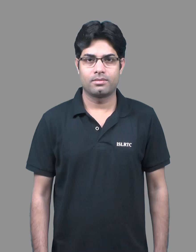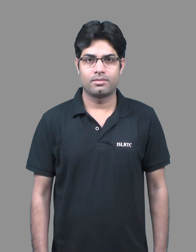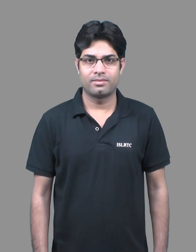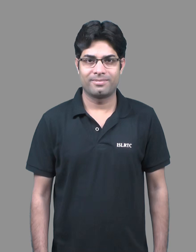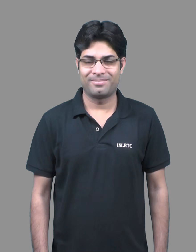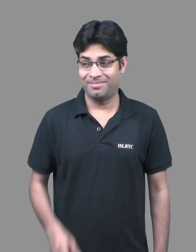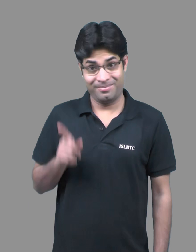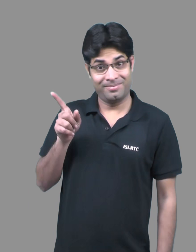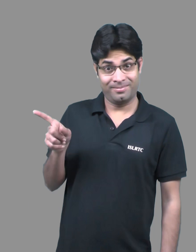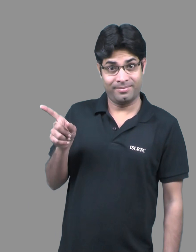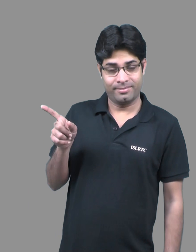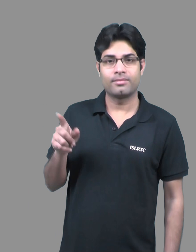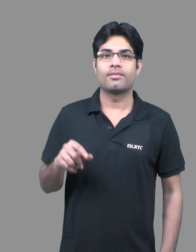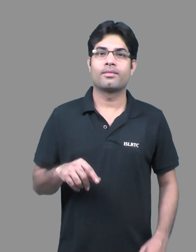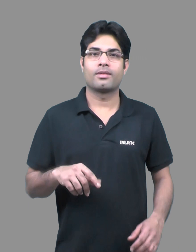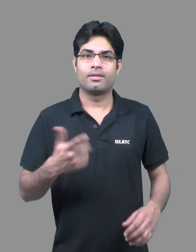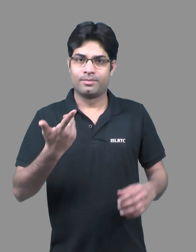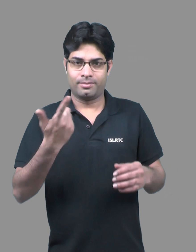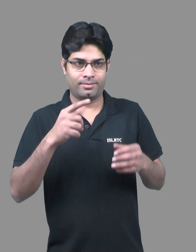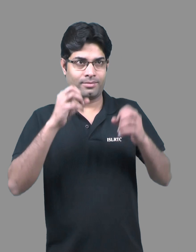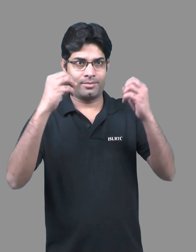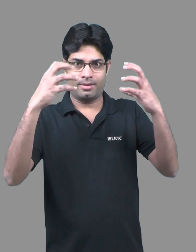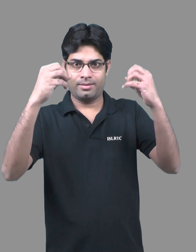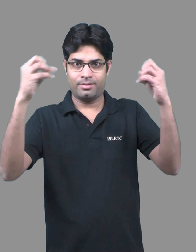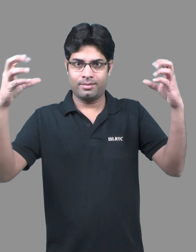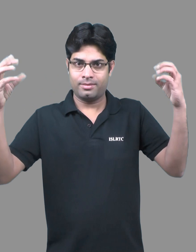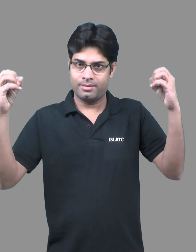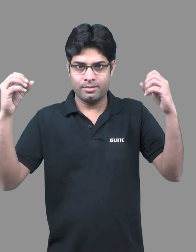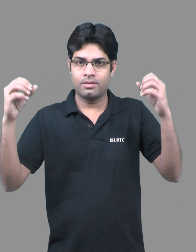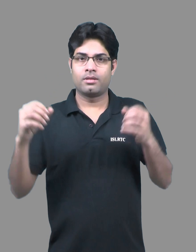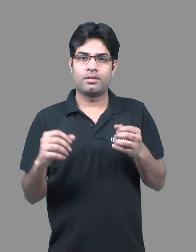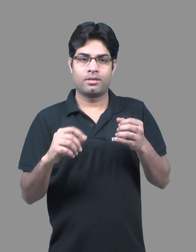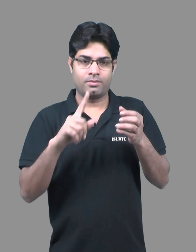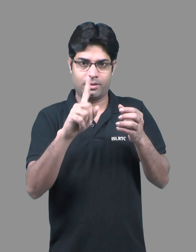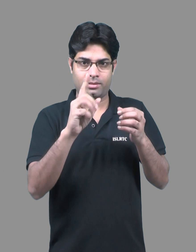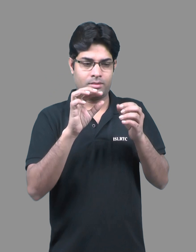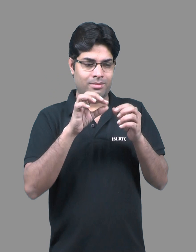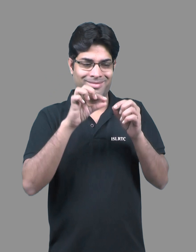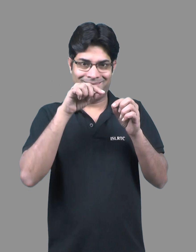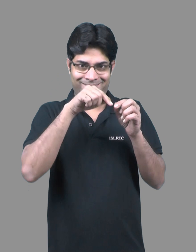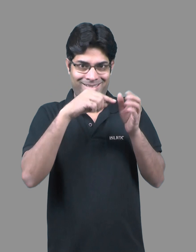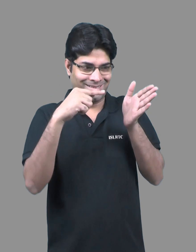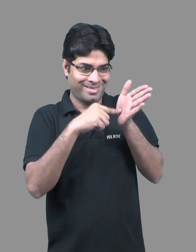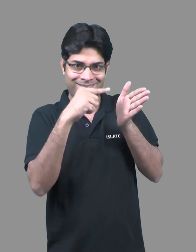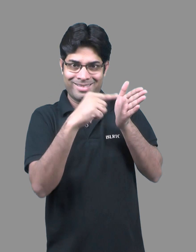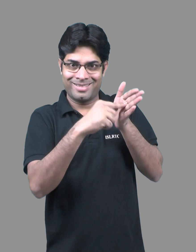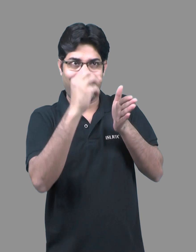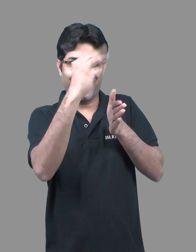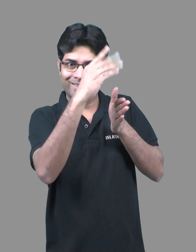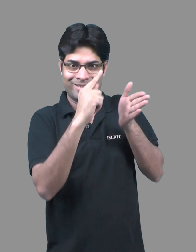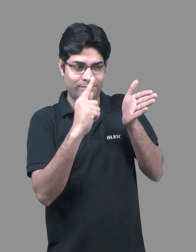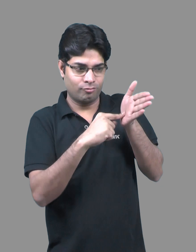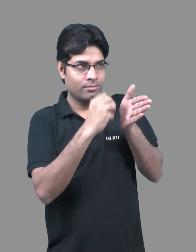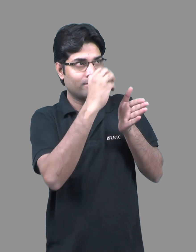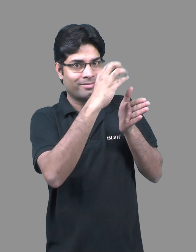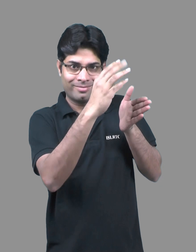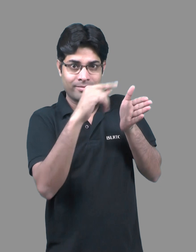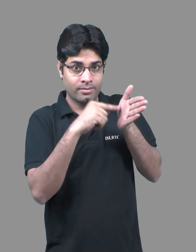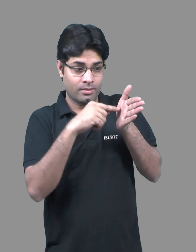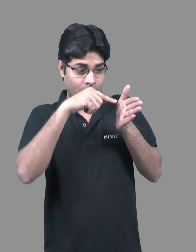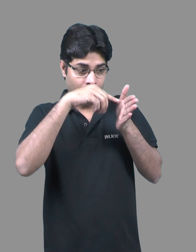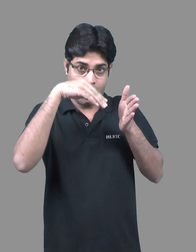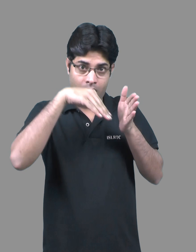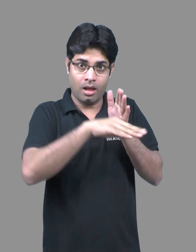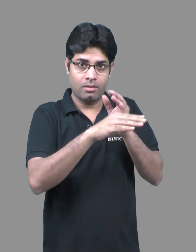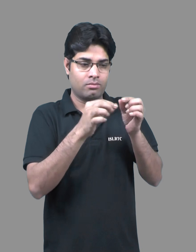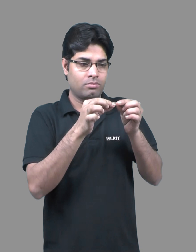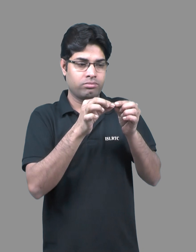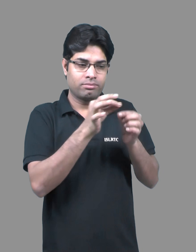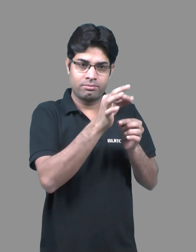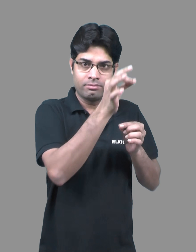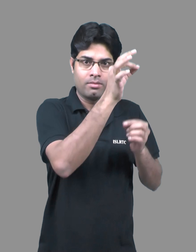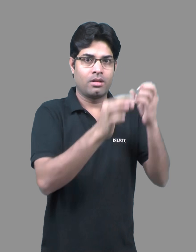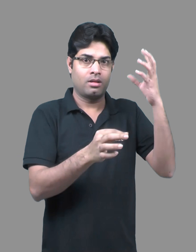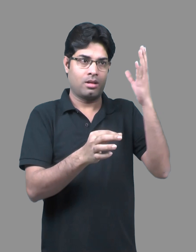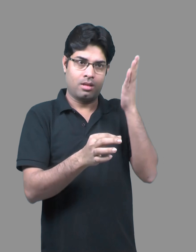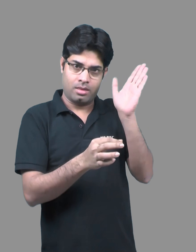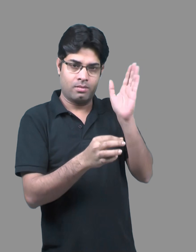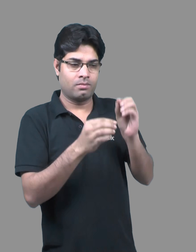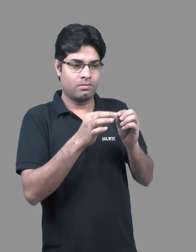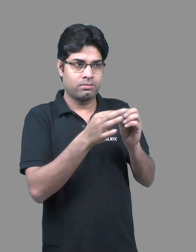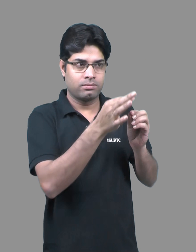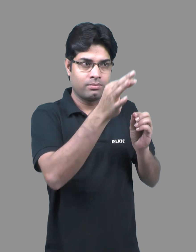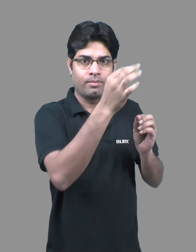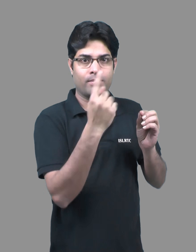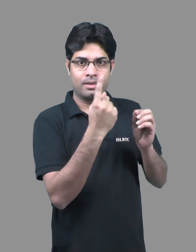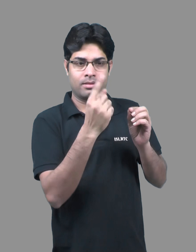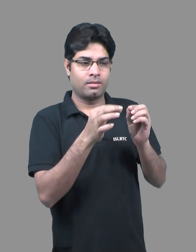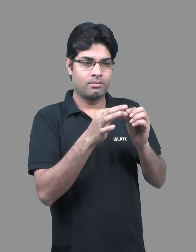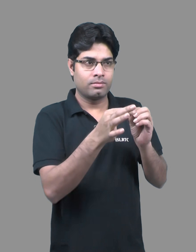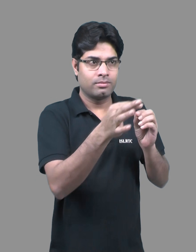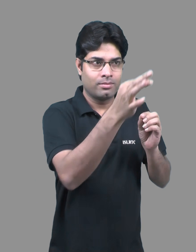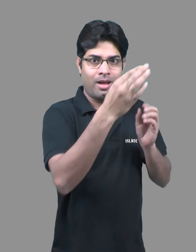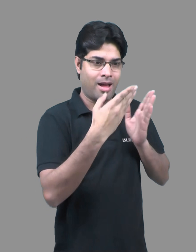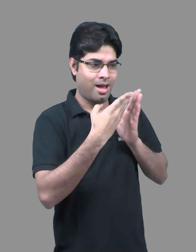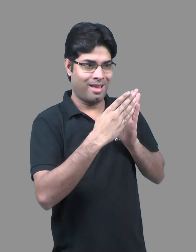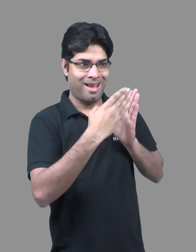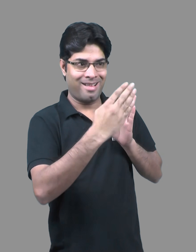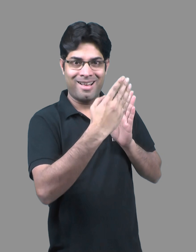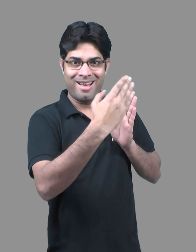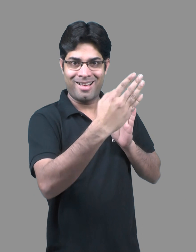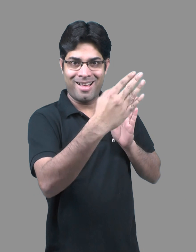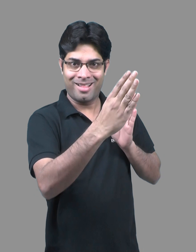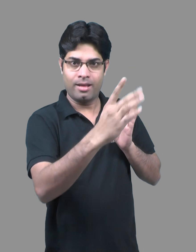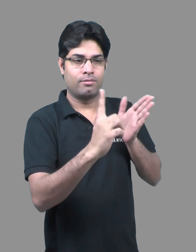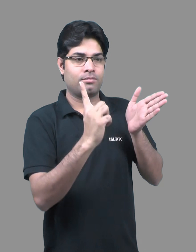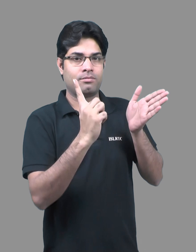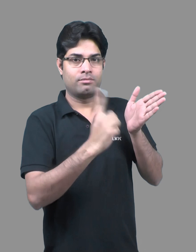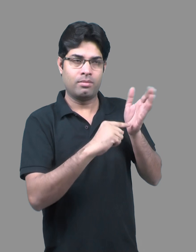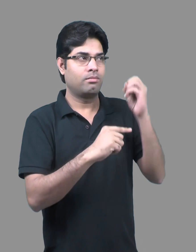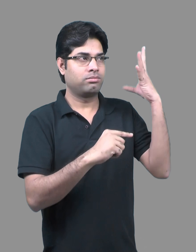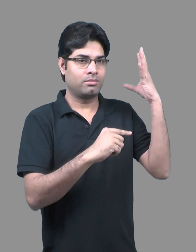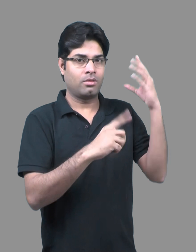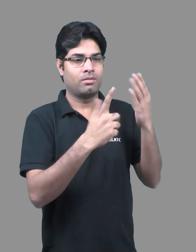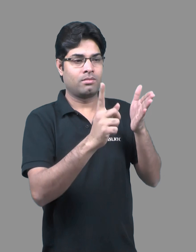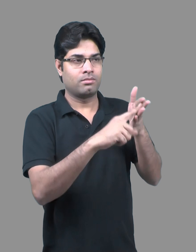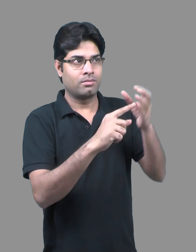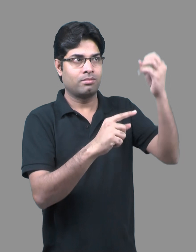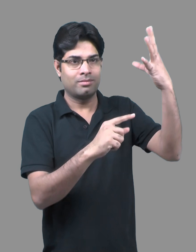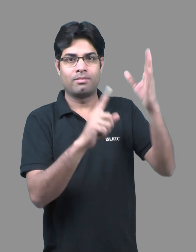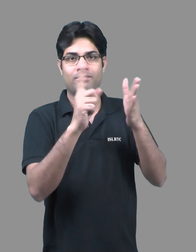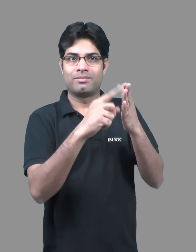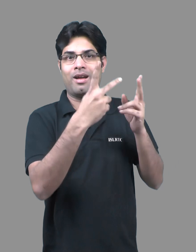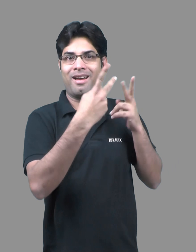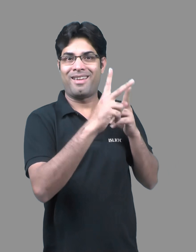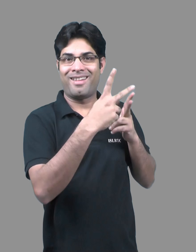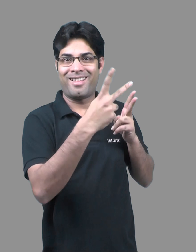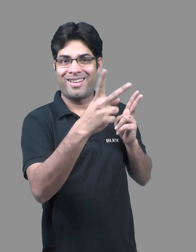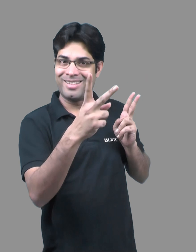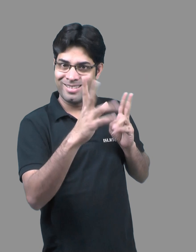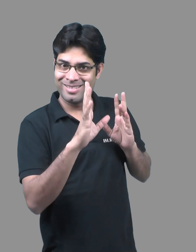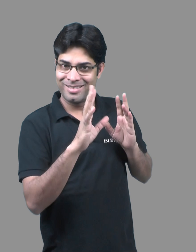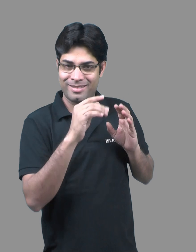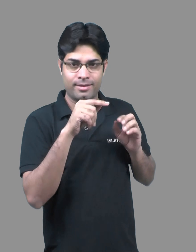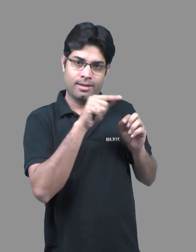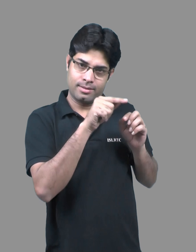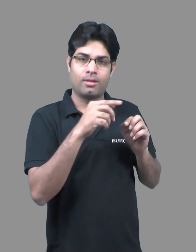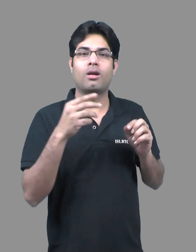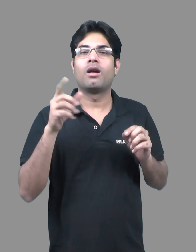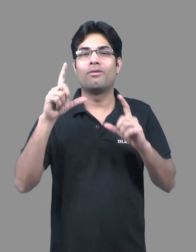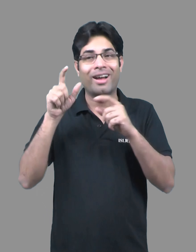Parallel Circuits